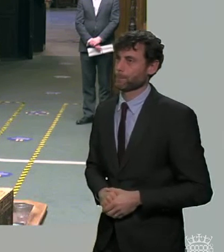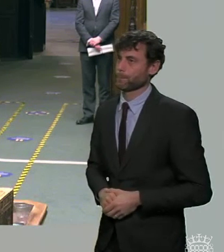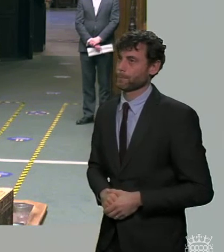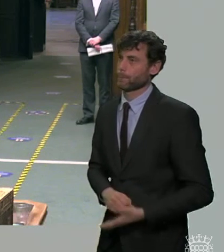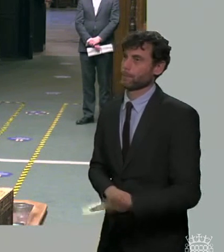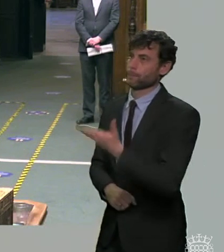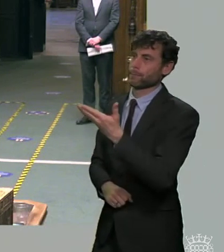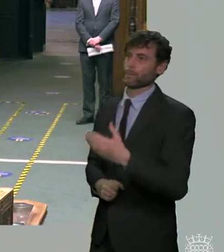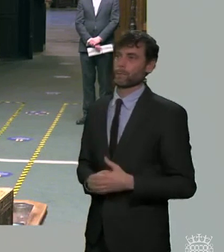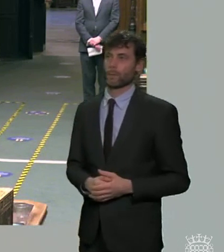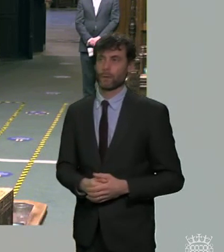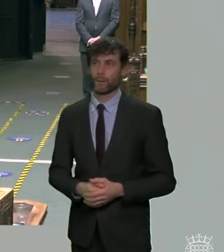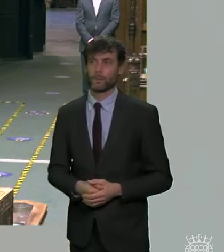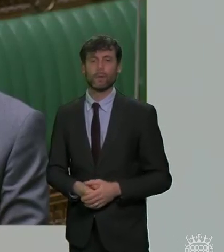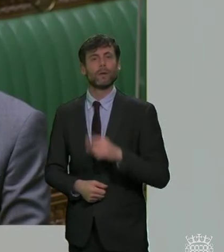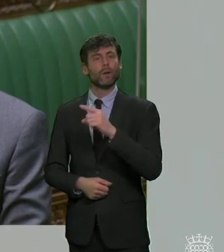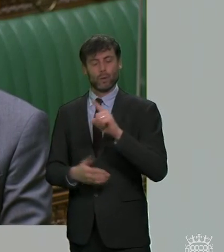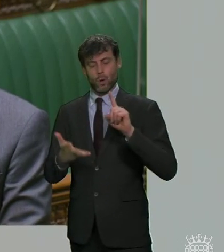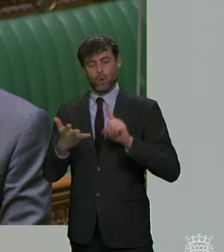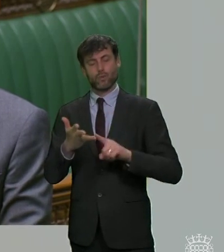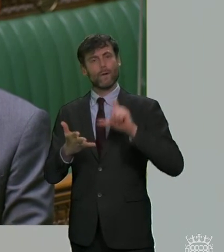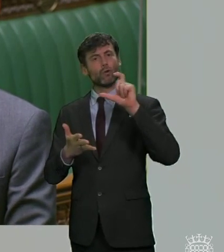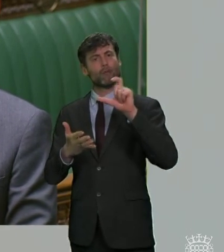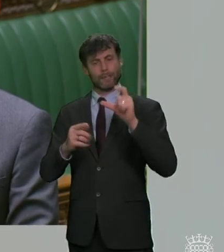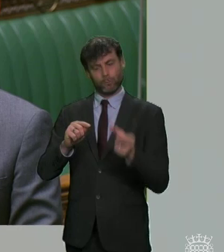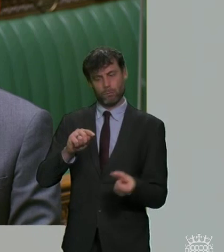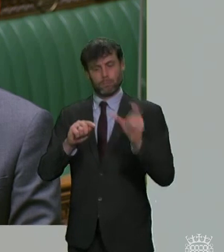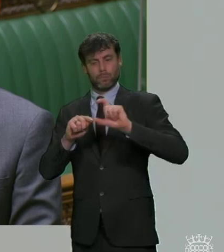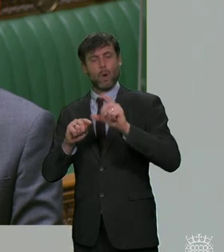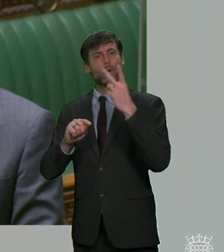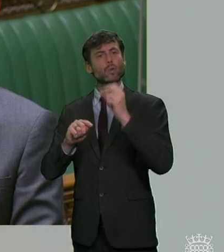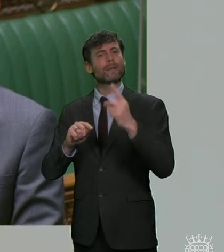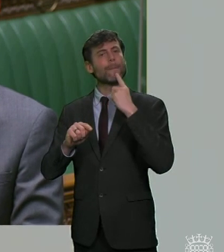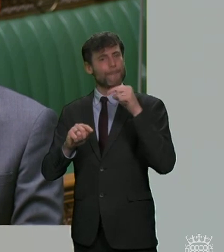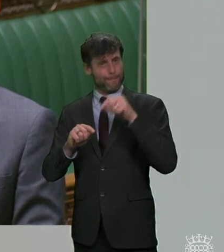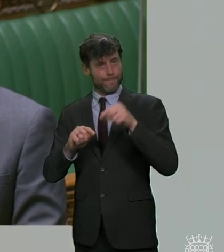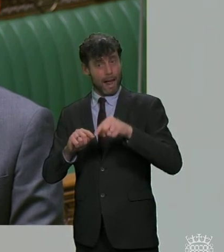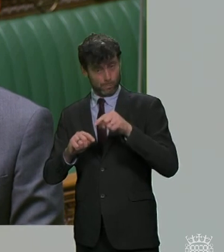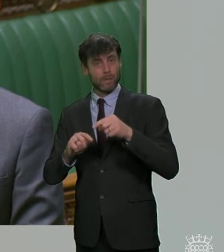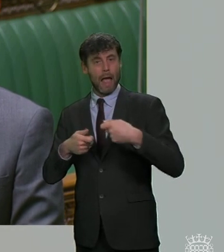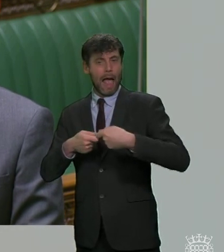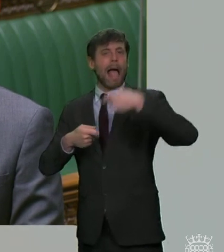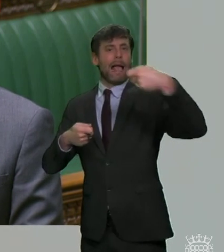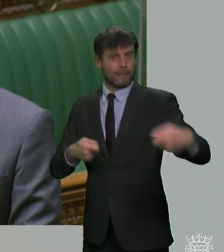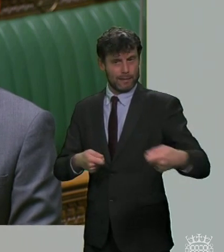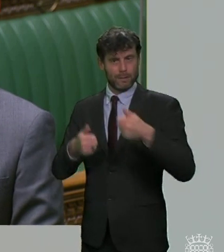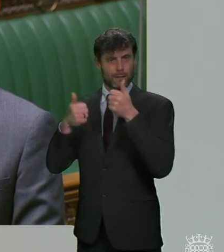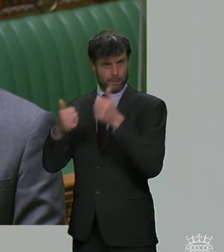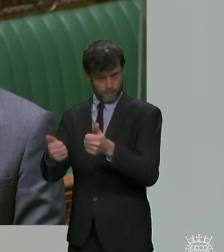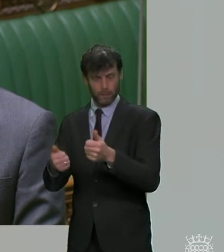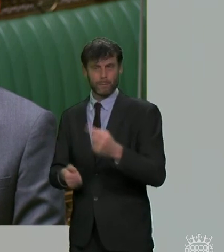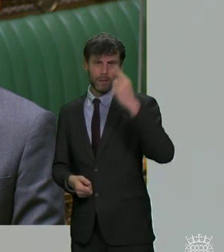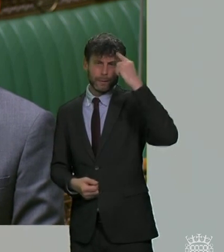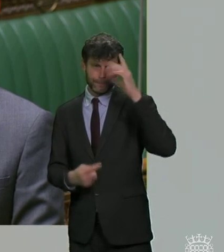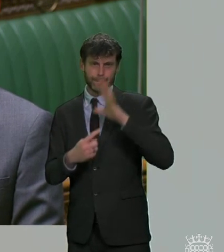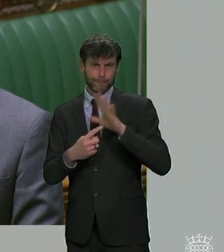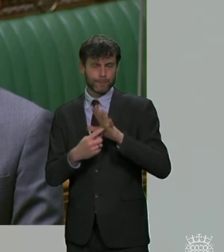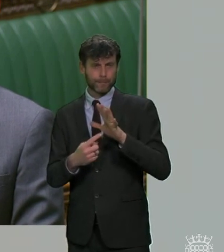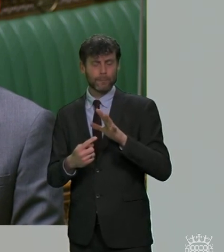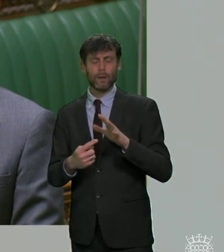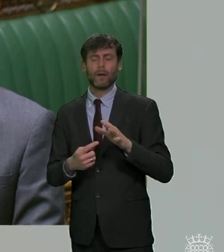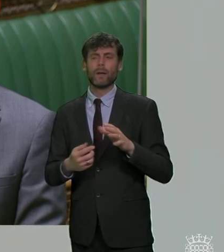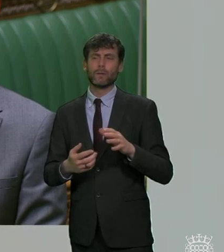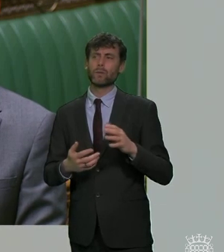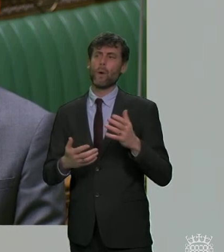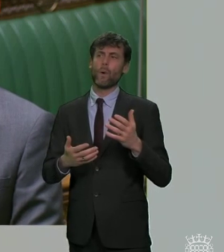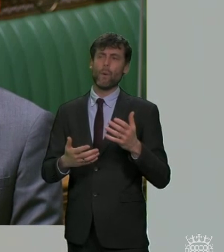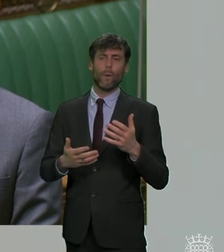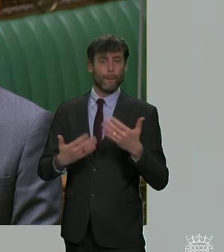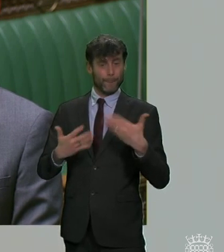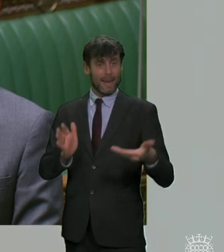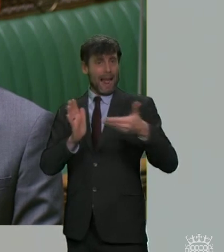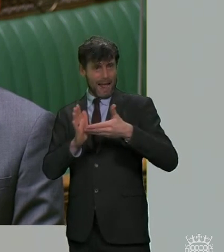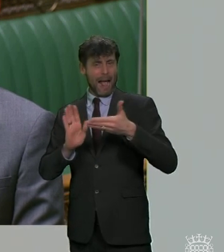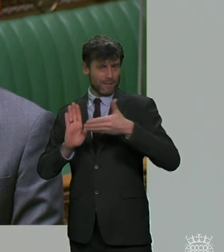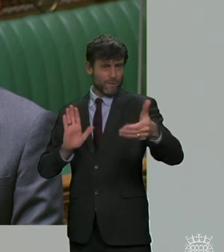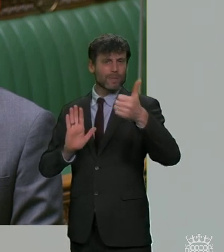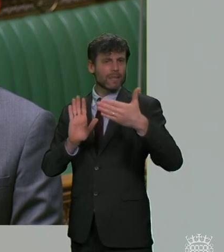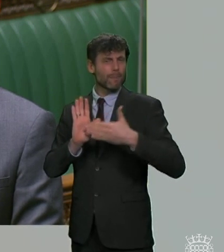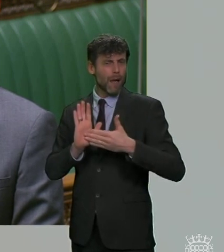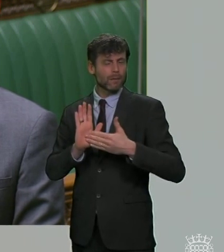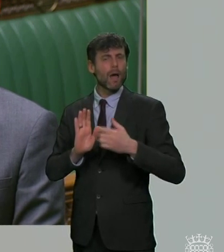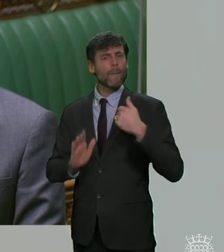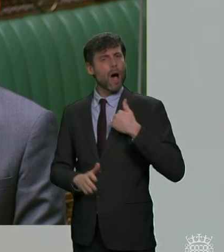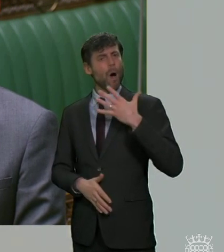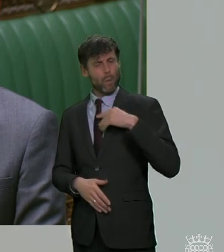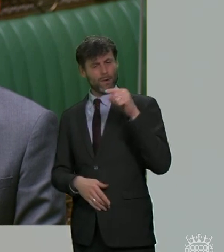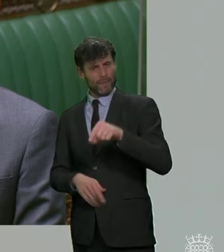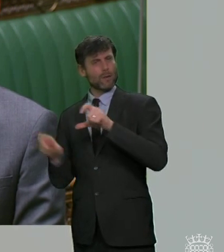In extending the £20 uplift to universal credit, which we welcomed at the beginning of the pandemic, the Prime Minister was clearly conceding that social security support in the UK is inadequate, so while I welcome the fact that it has been extended for six months, I would like to see it being made permanent.